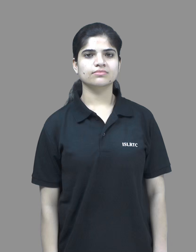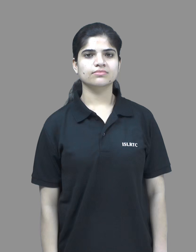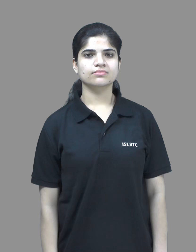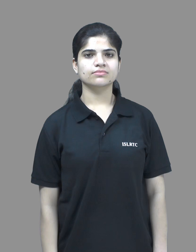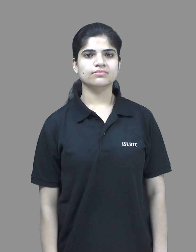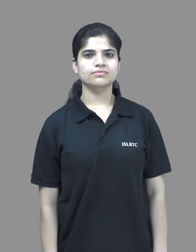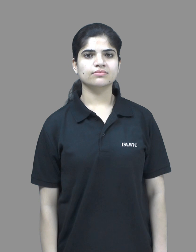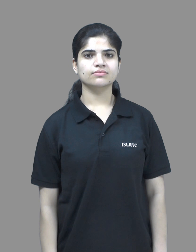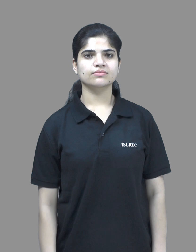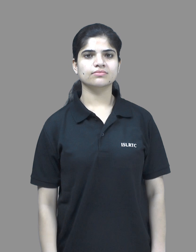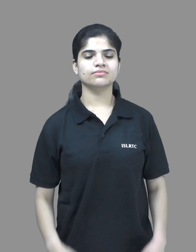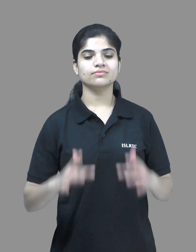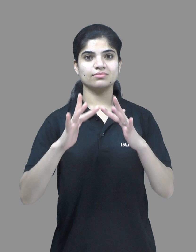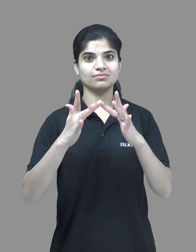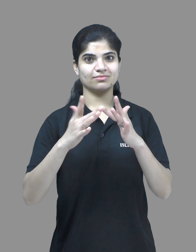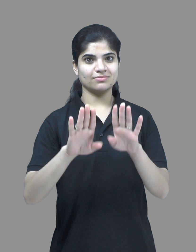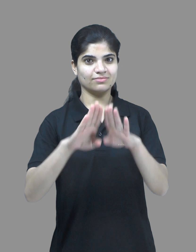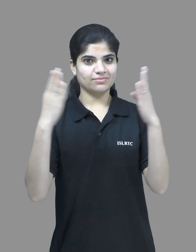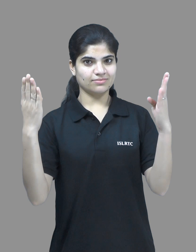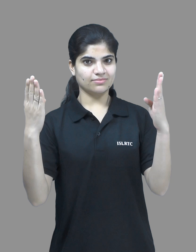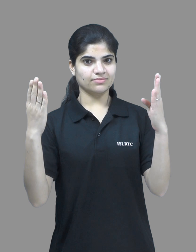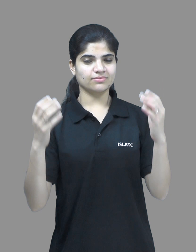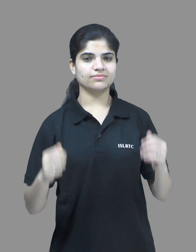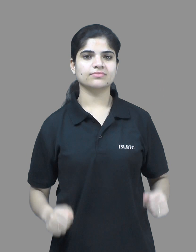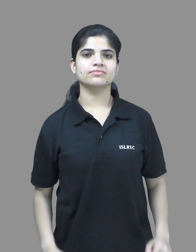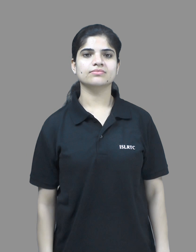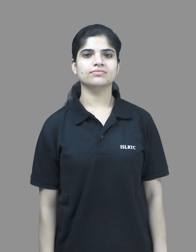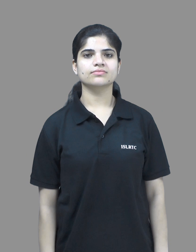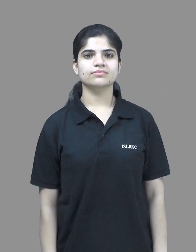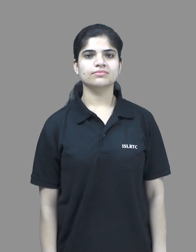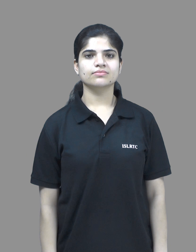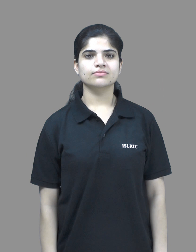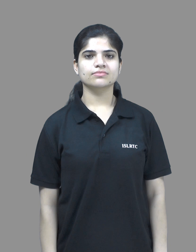Online